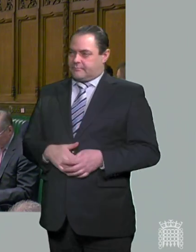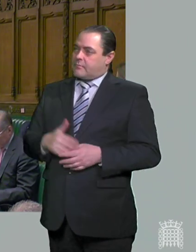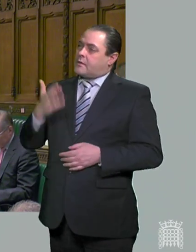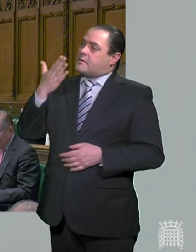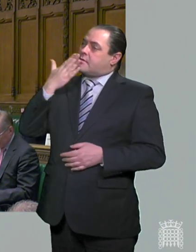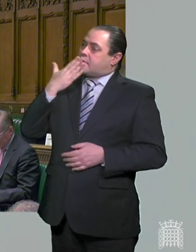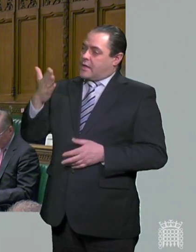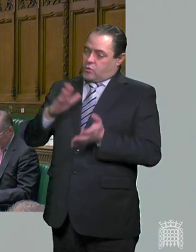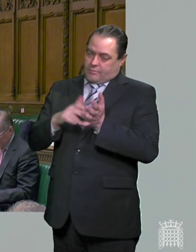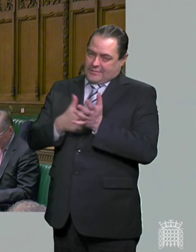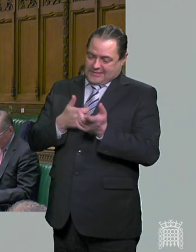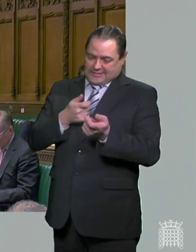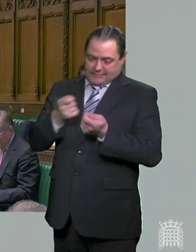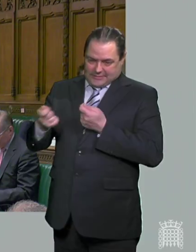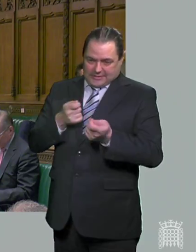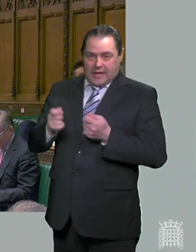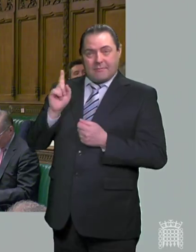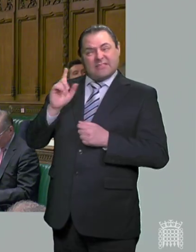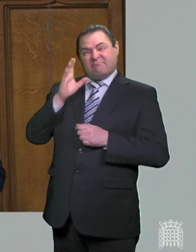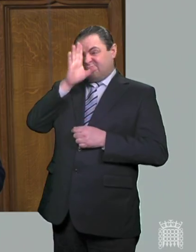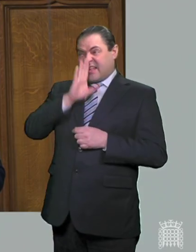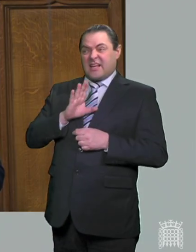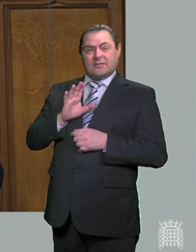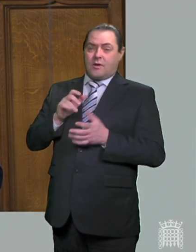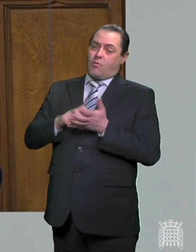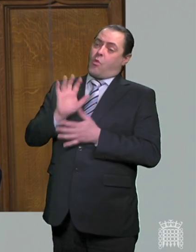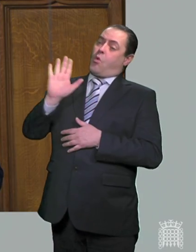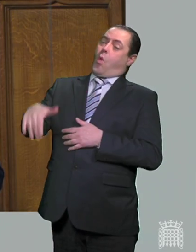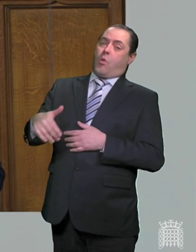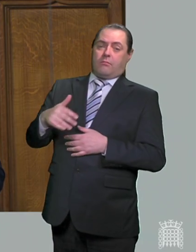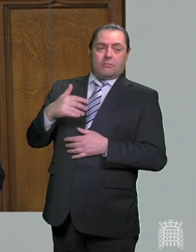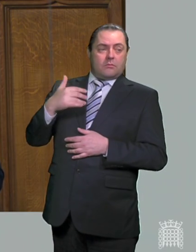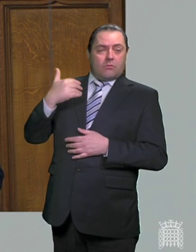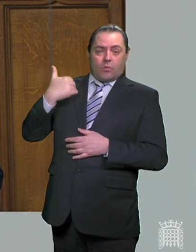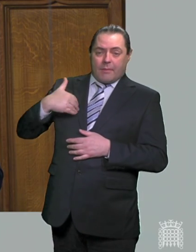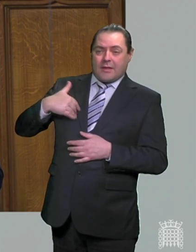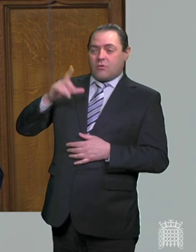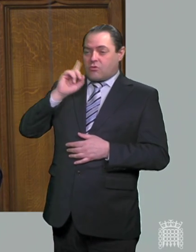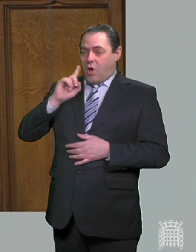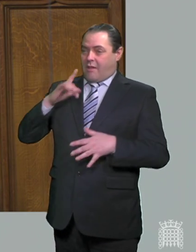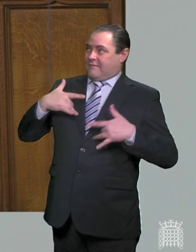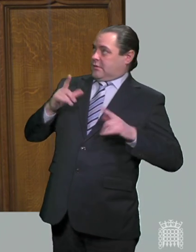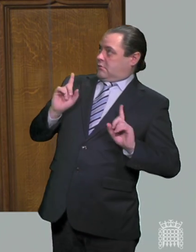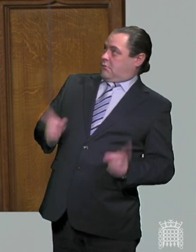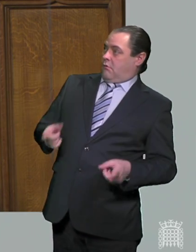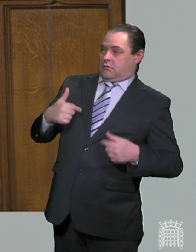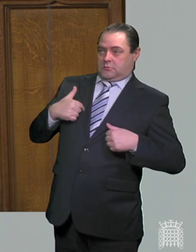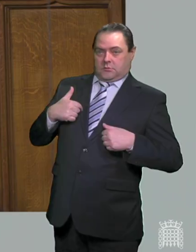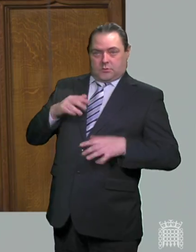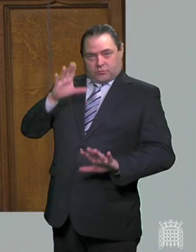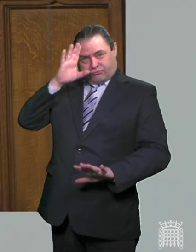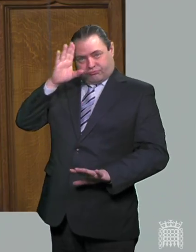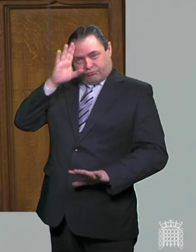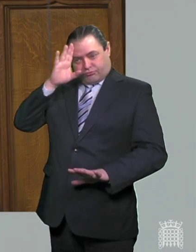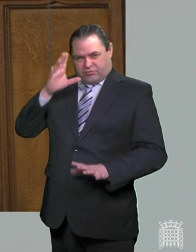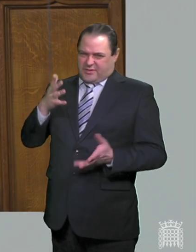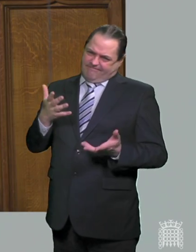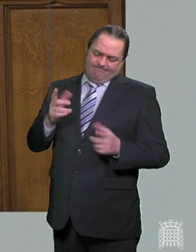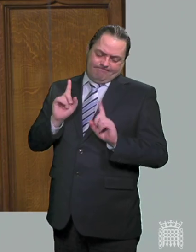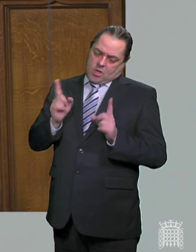It is a sad fact that walking home at night is for too many women and girls a time when they feel exposed to danger, and this is unacceptable.